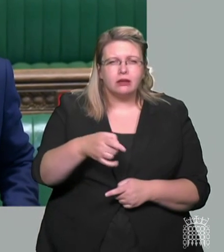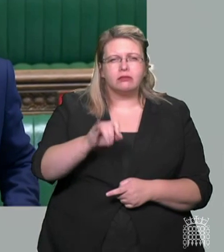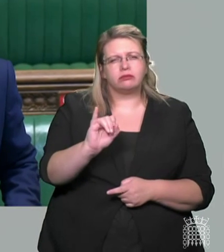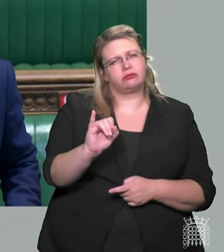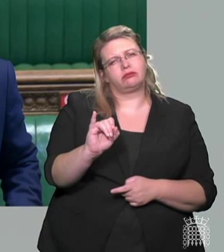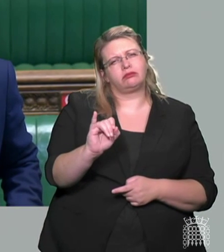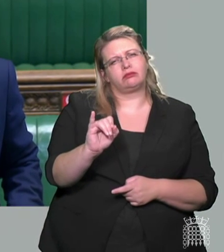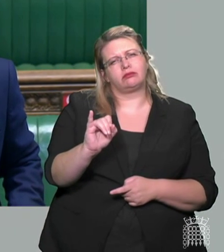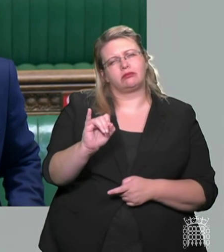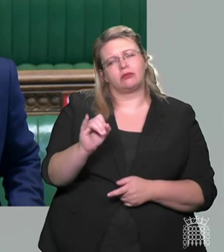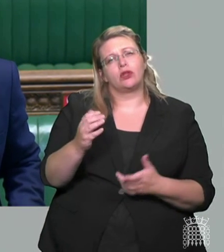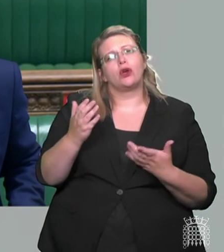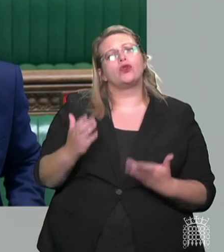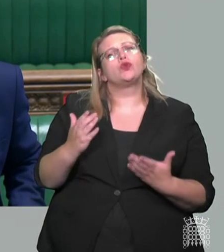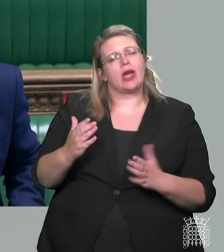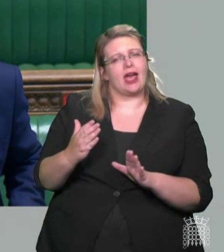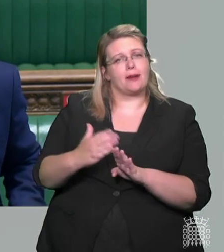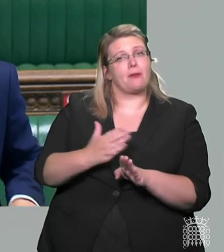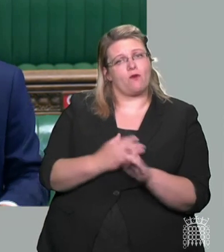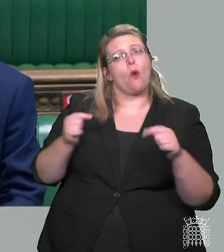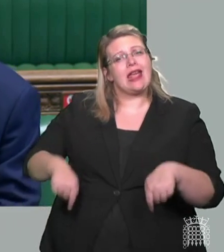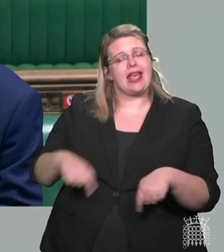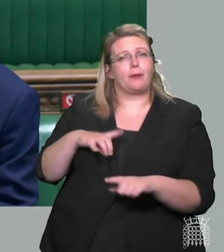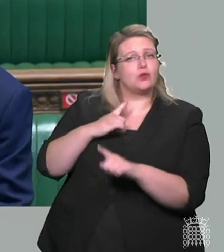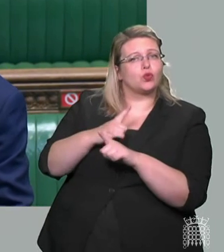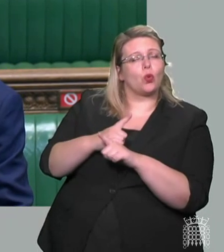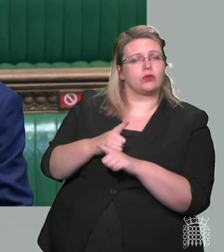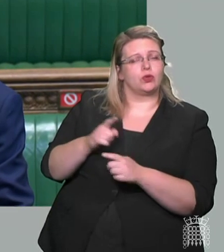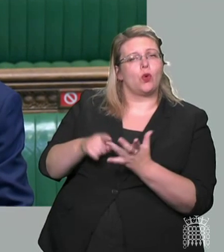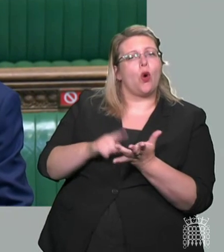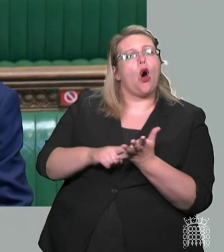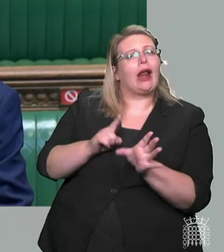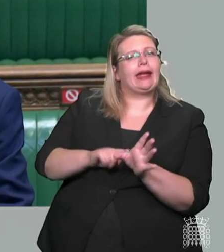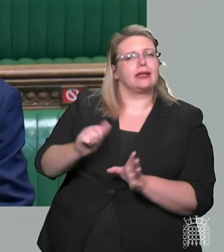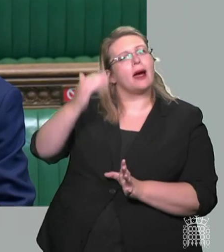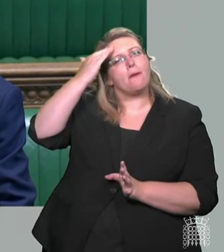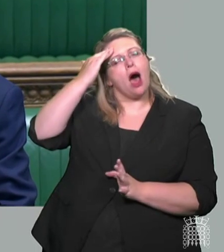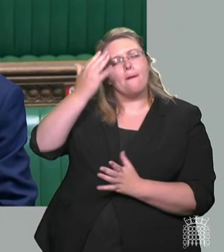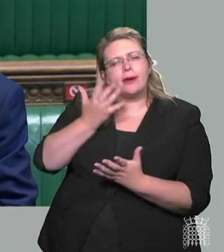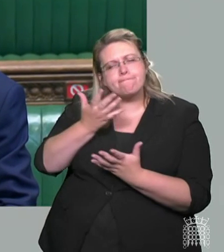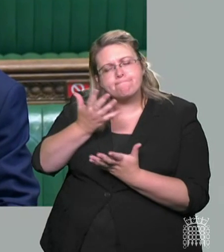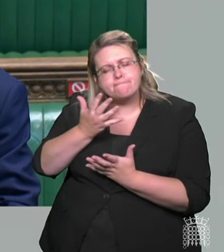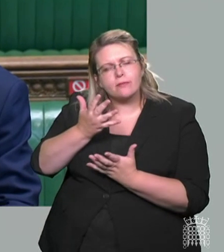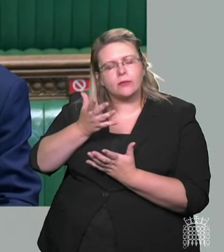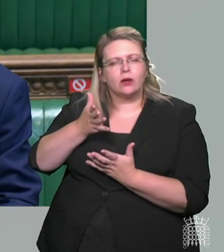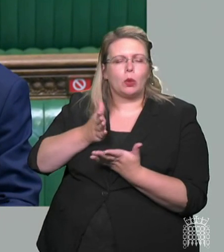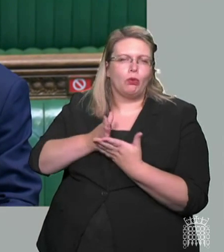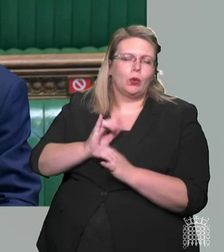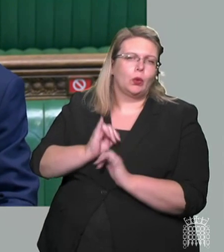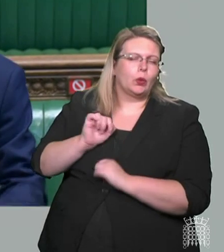Before Prime Minister’s questions this morning, I spoke to Ollie’s mum about the awful circumstances that she and her family have been through.